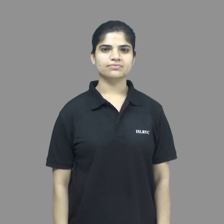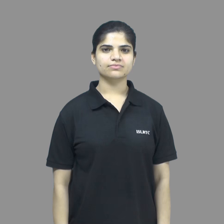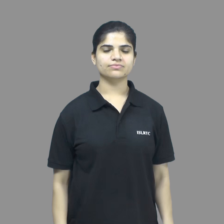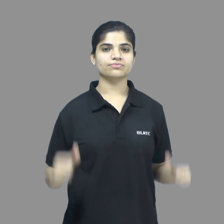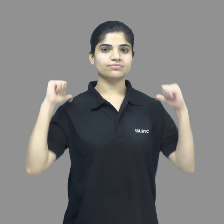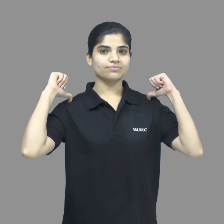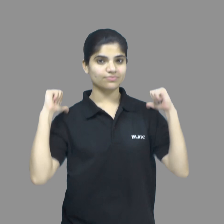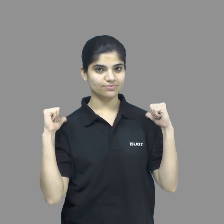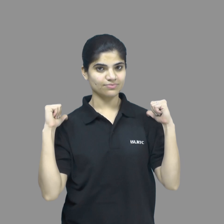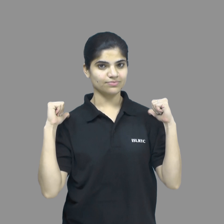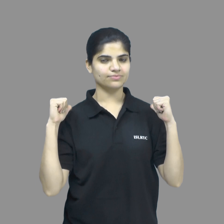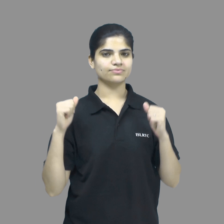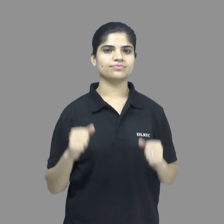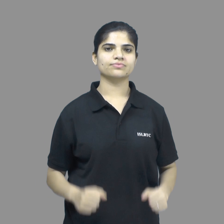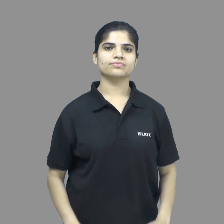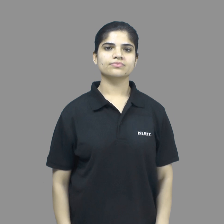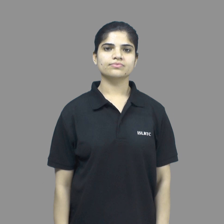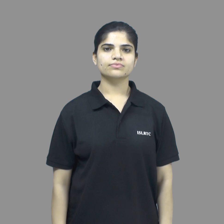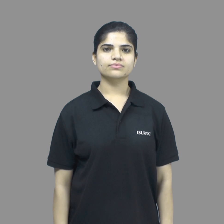Sit